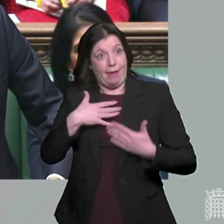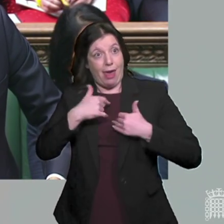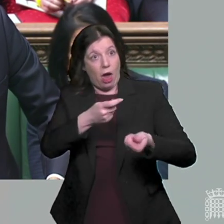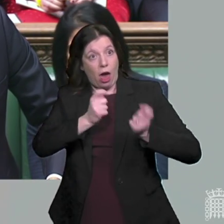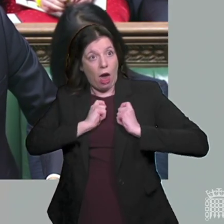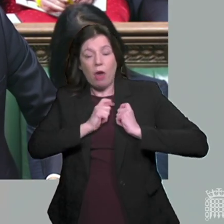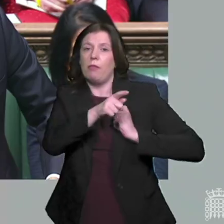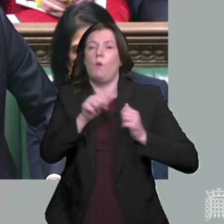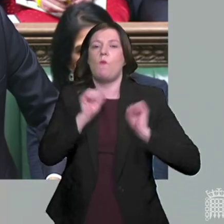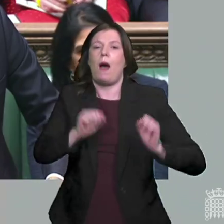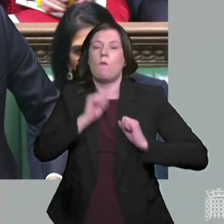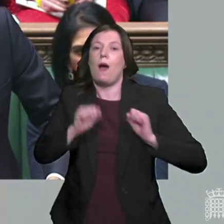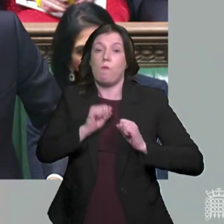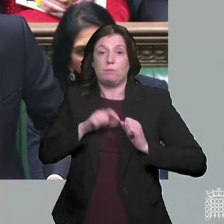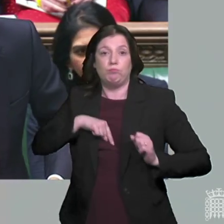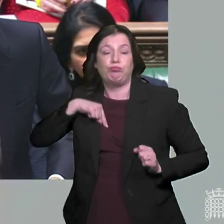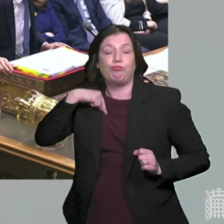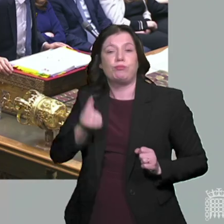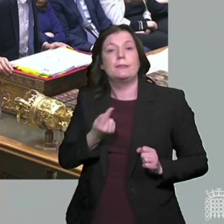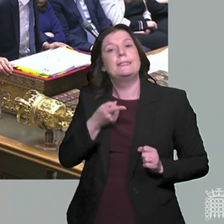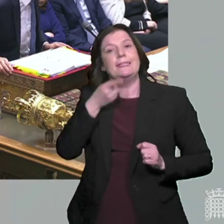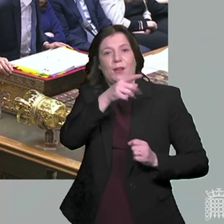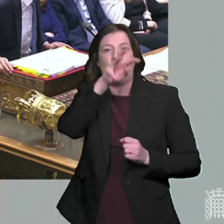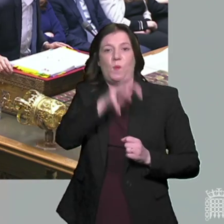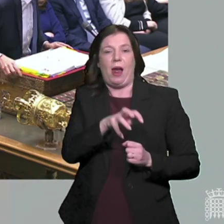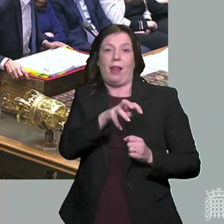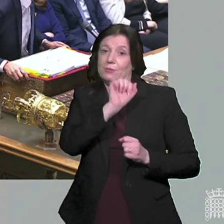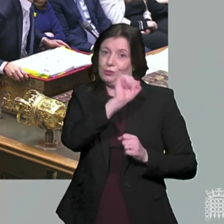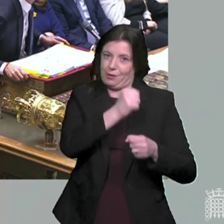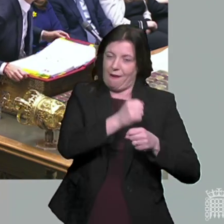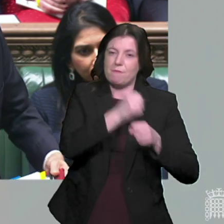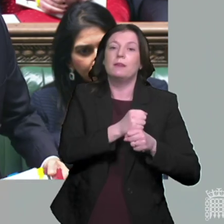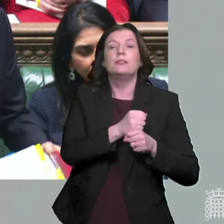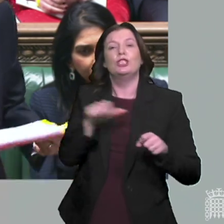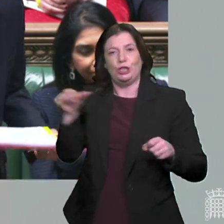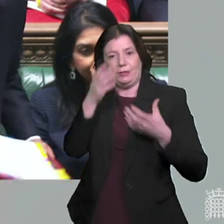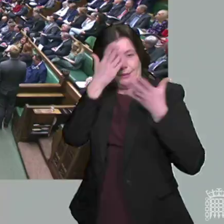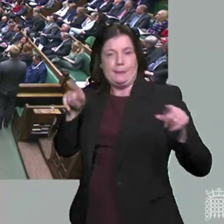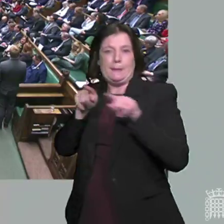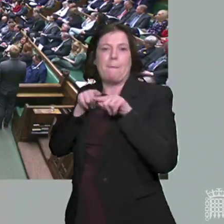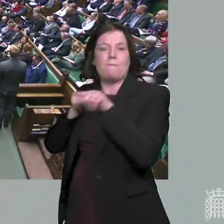The Government there should focus on the people’s priorities and start cutting waiting lists, as we are doing here in England.